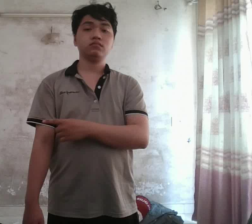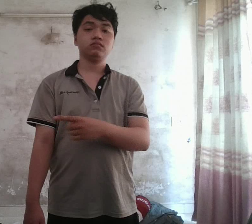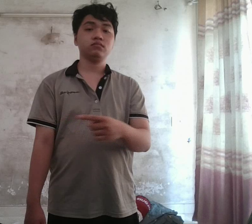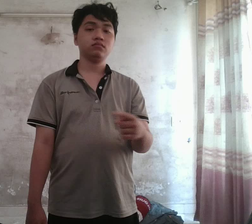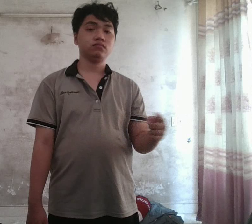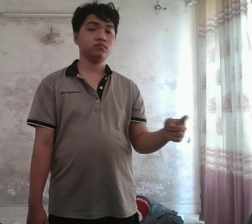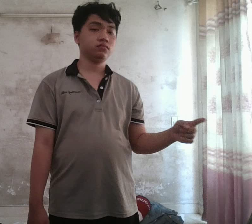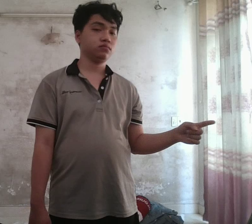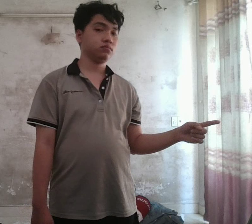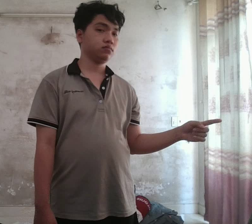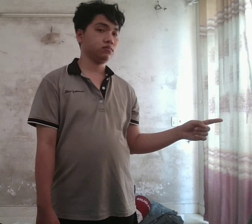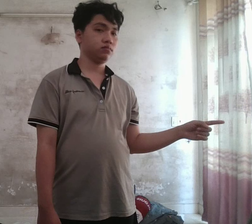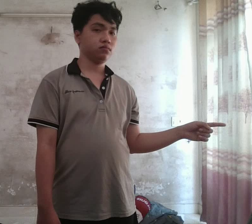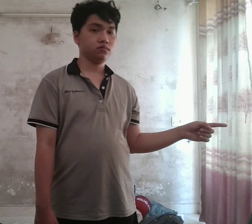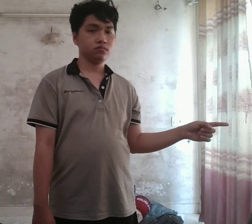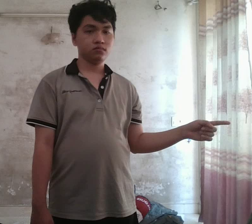cac ban